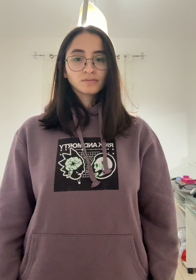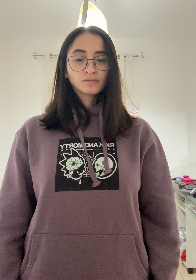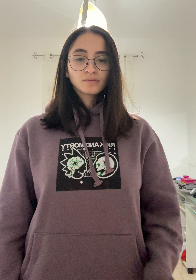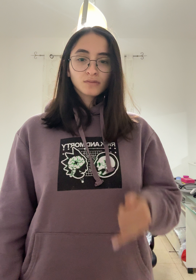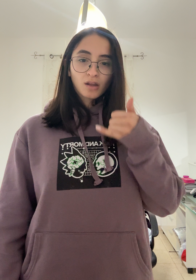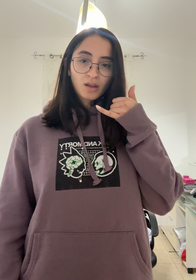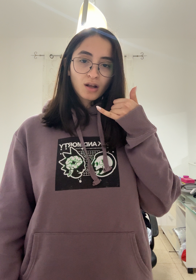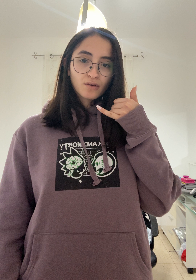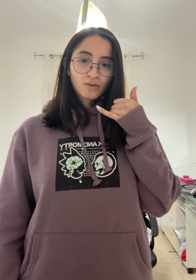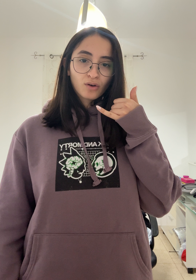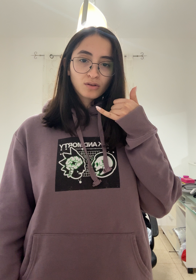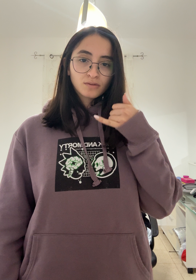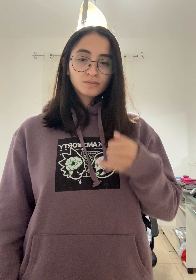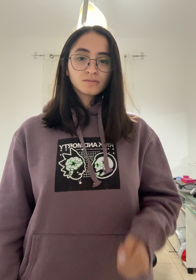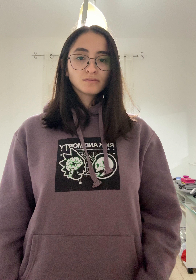טלפון